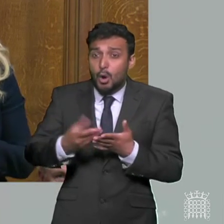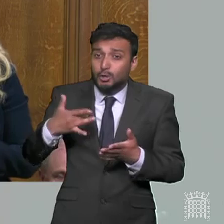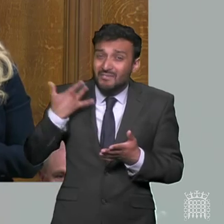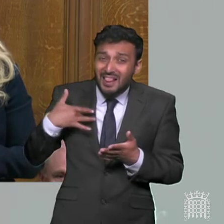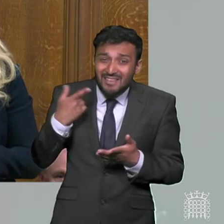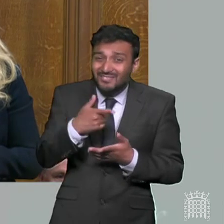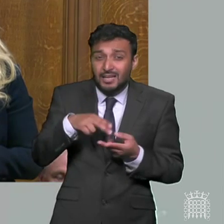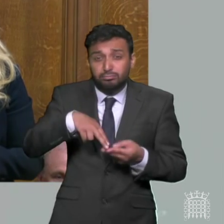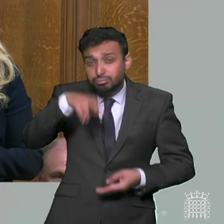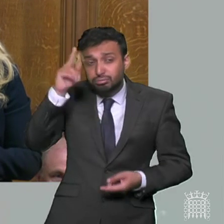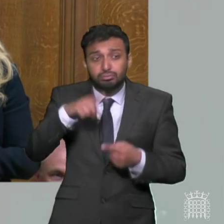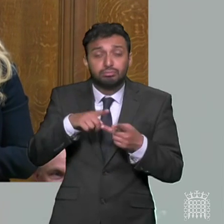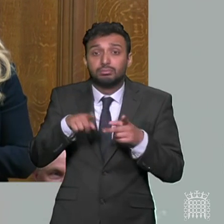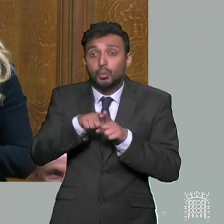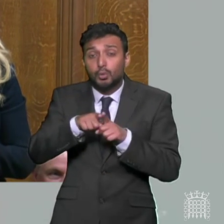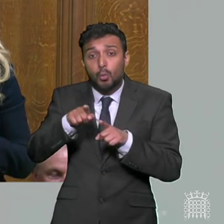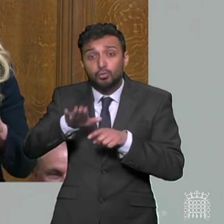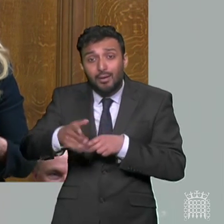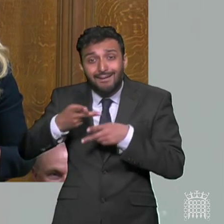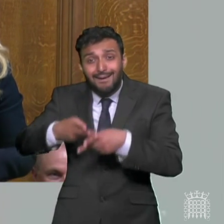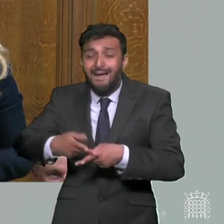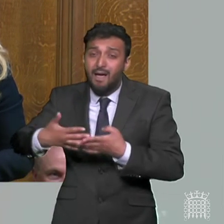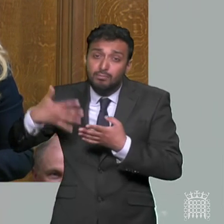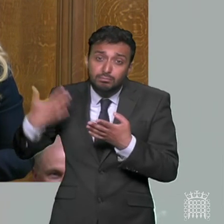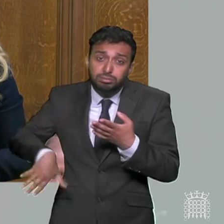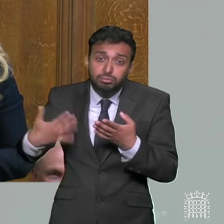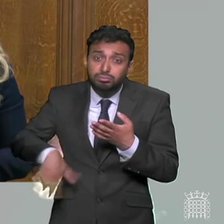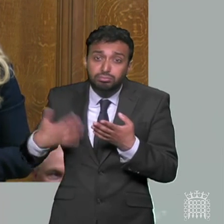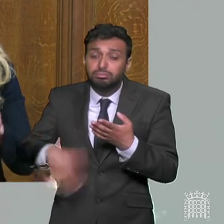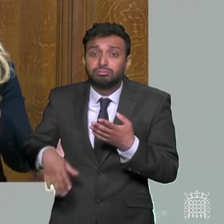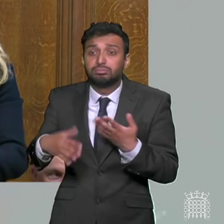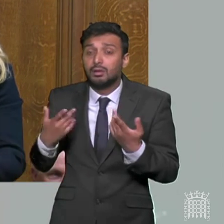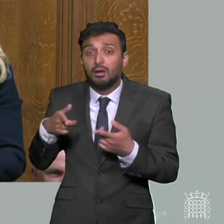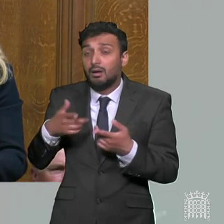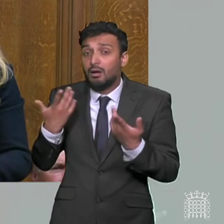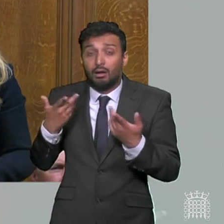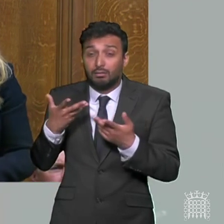Stroud parents and early years educators are also really stuck with the bureaucracy.